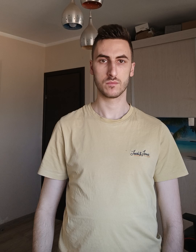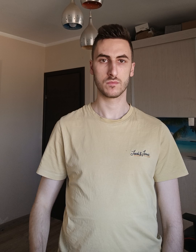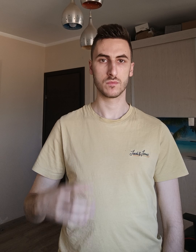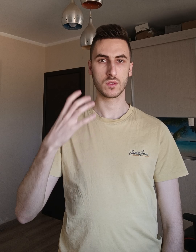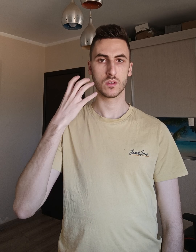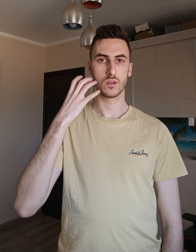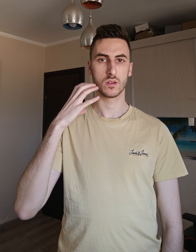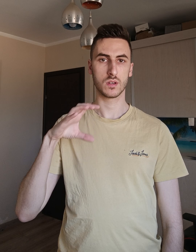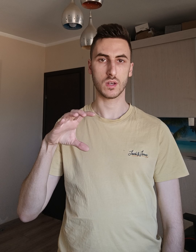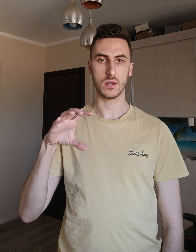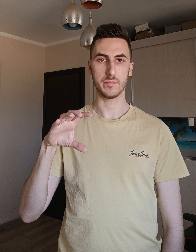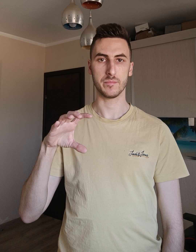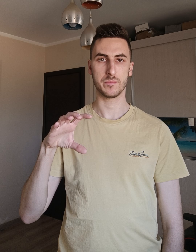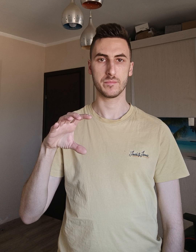חם